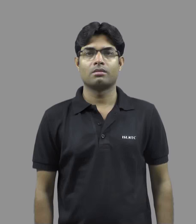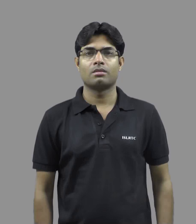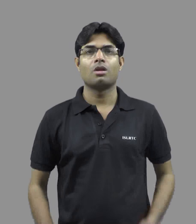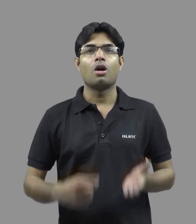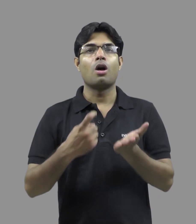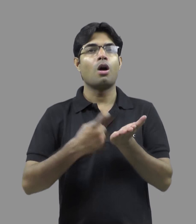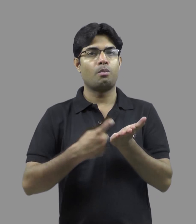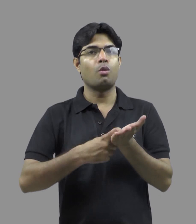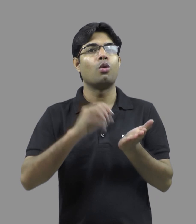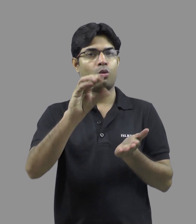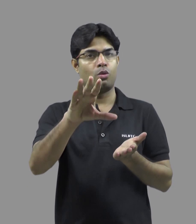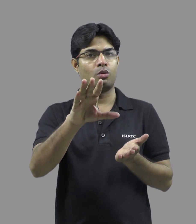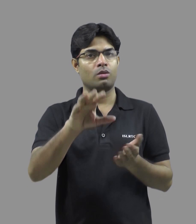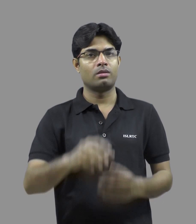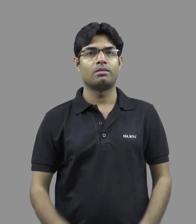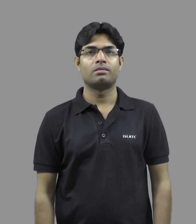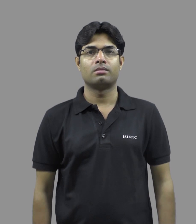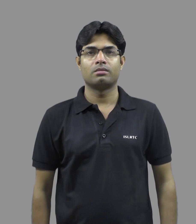Report